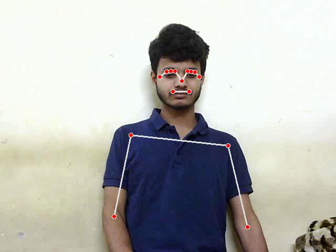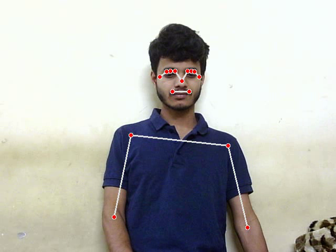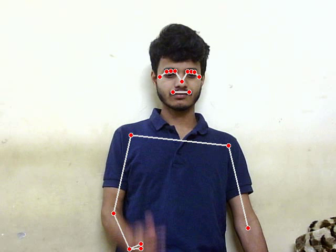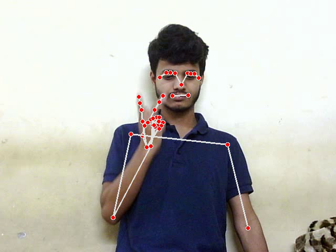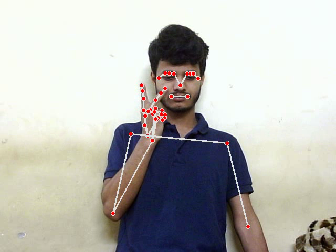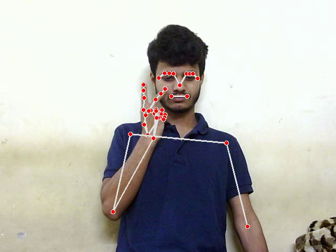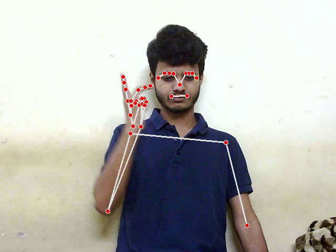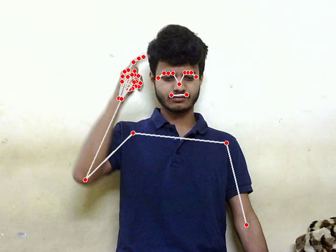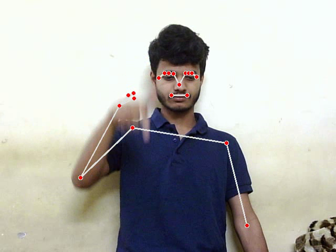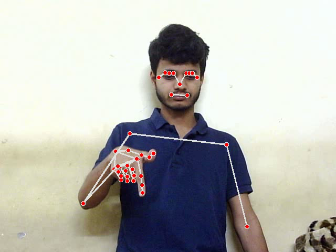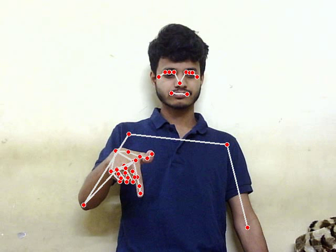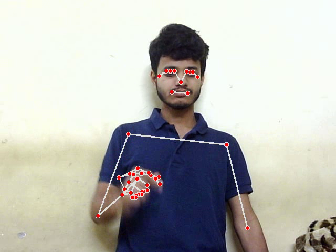see you later